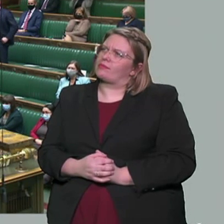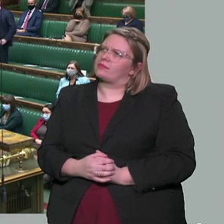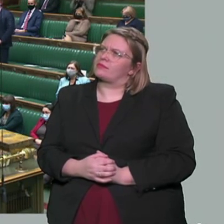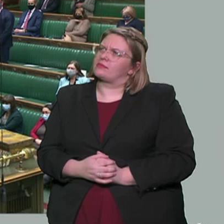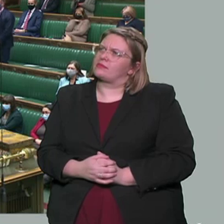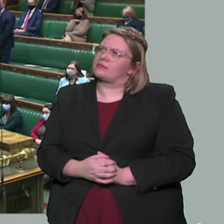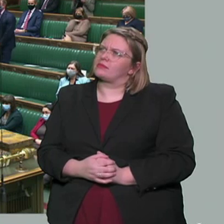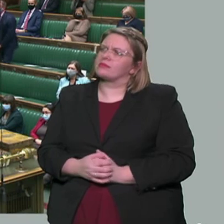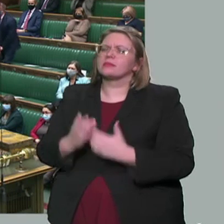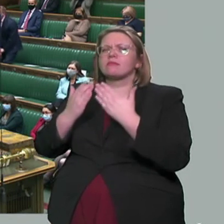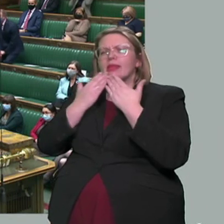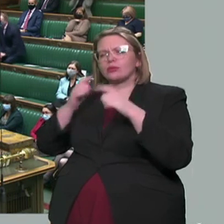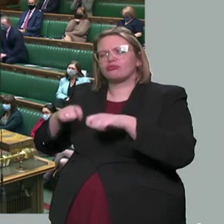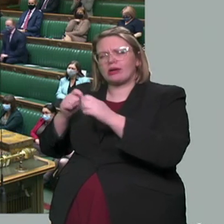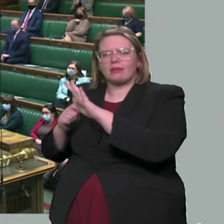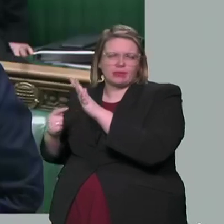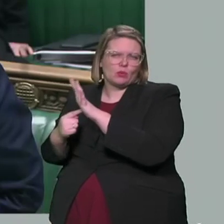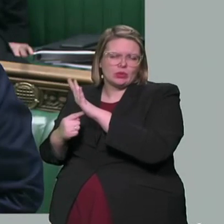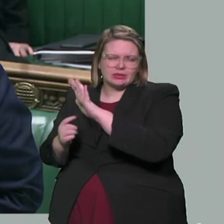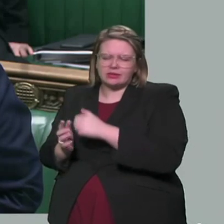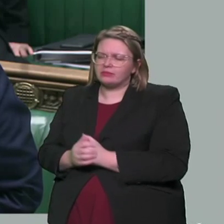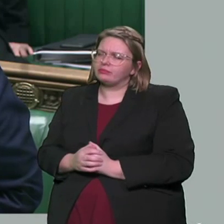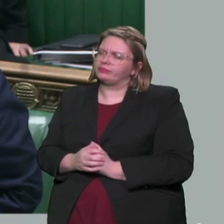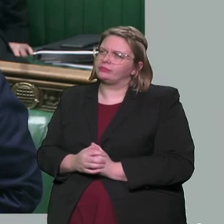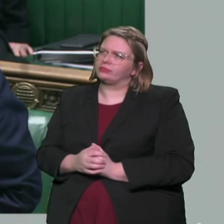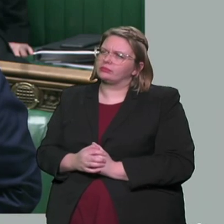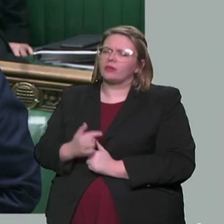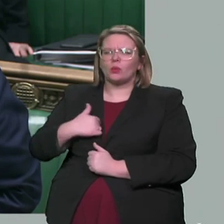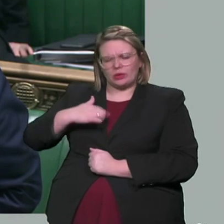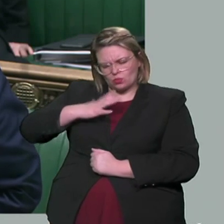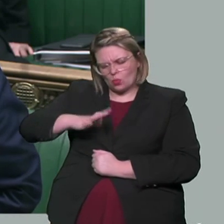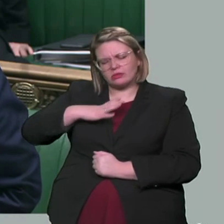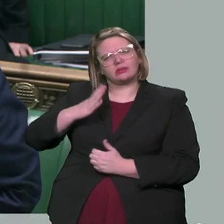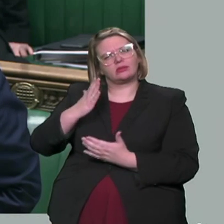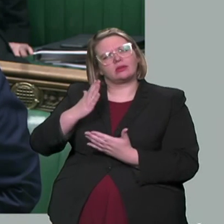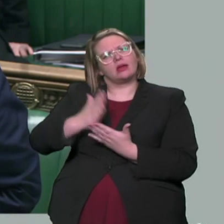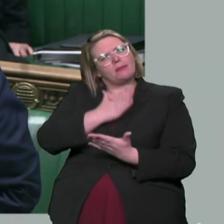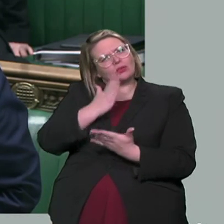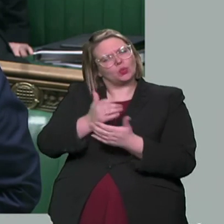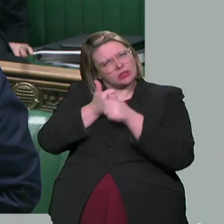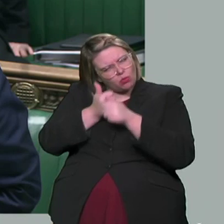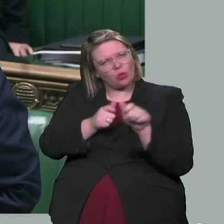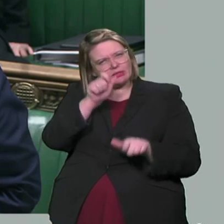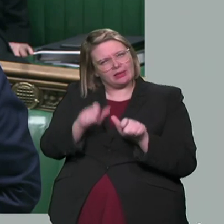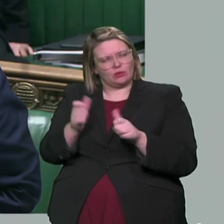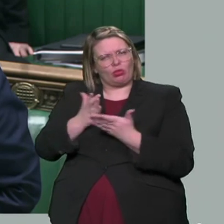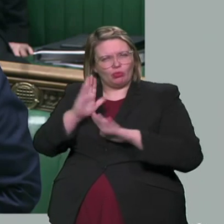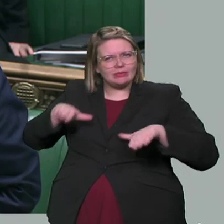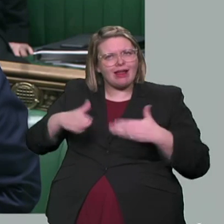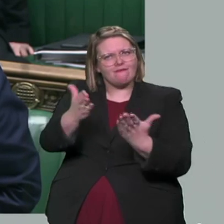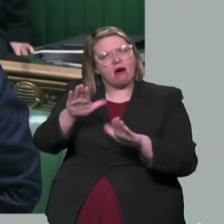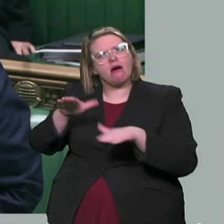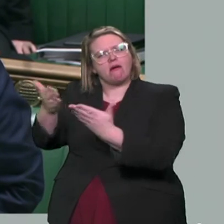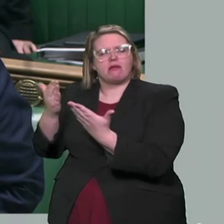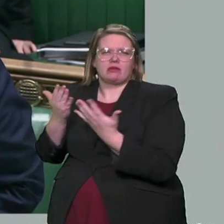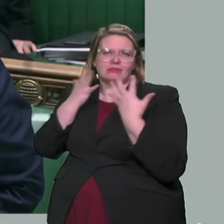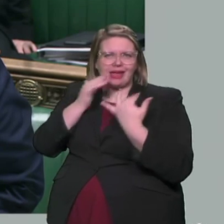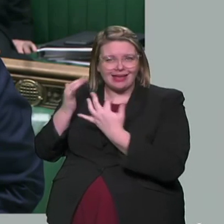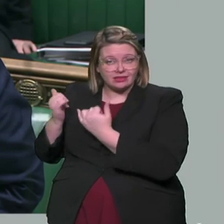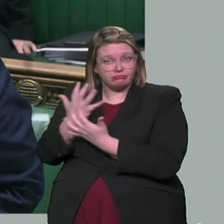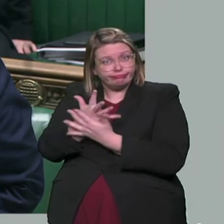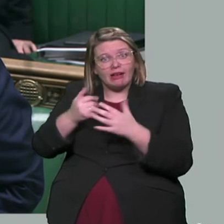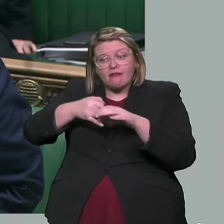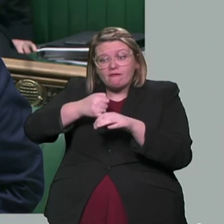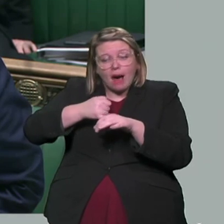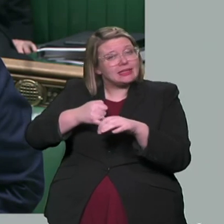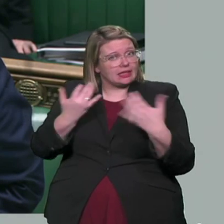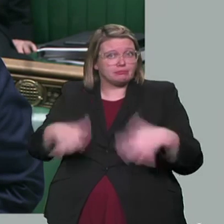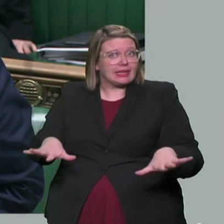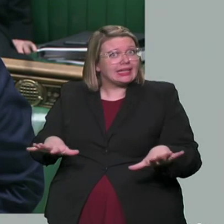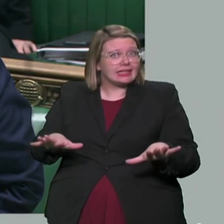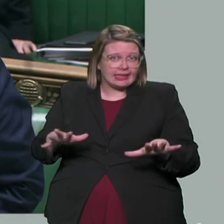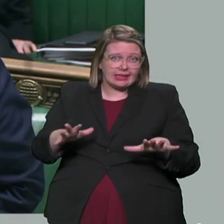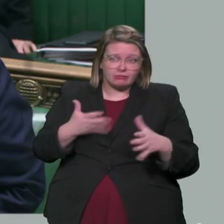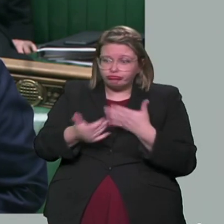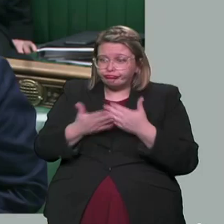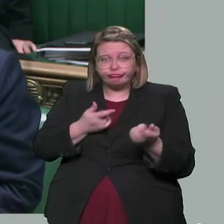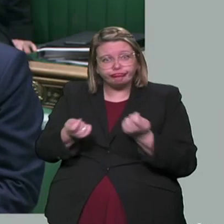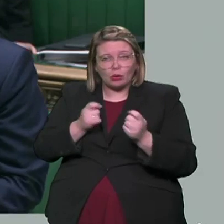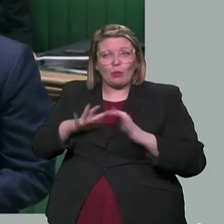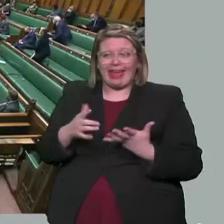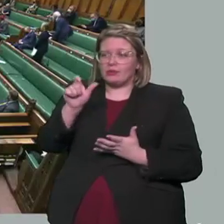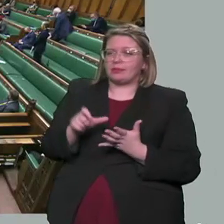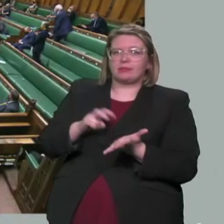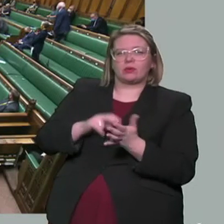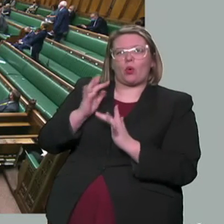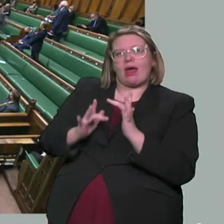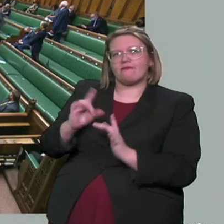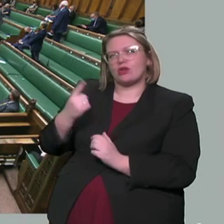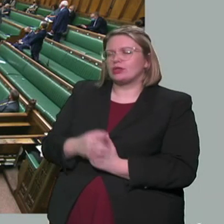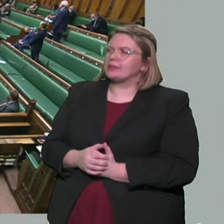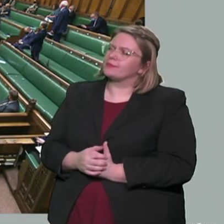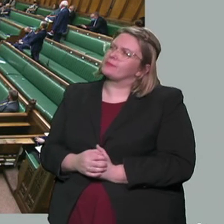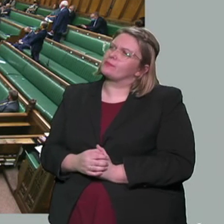The honourable Lady raises an important point. We try to make sure that we help people by delivering tests, and many pharmacies are more than happy to do it without an online booking.